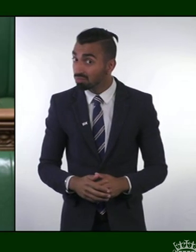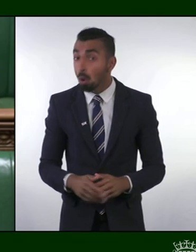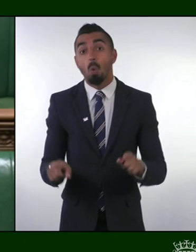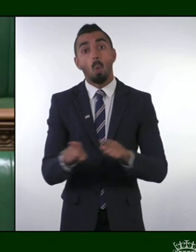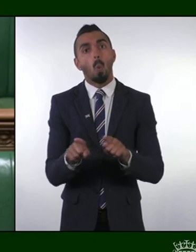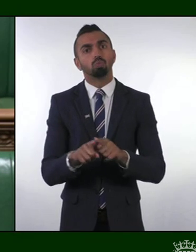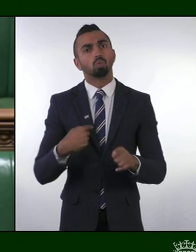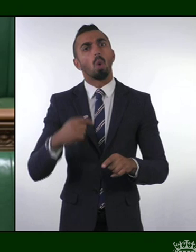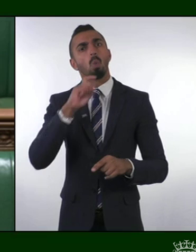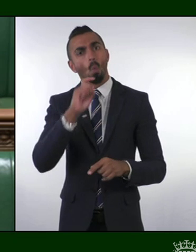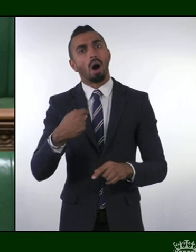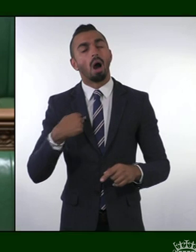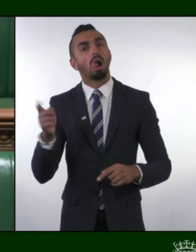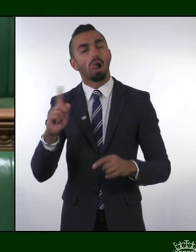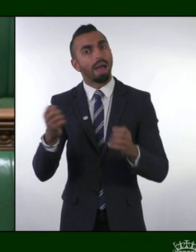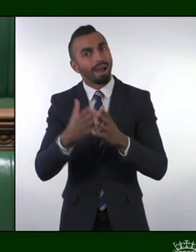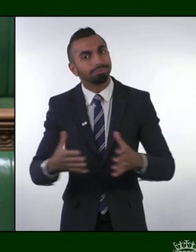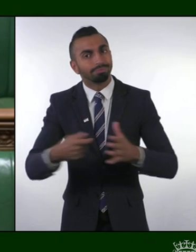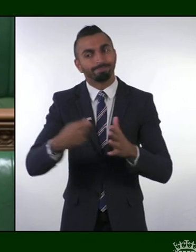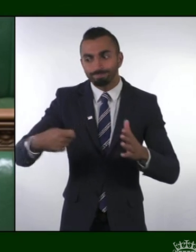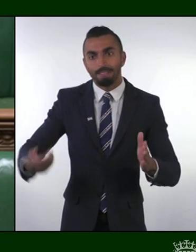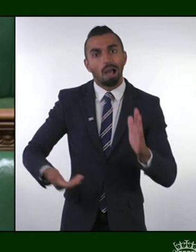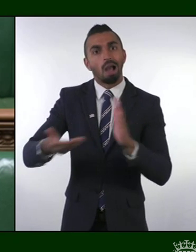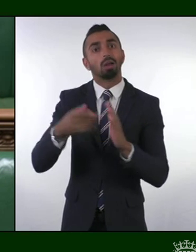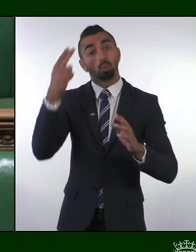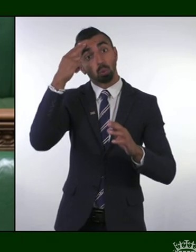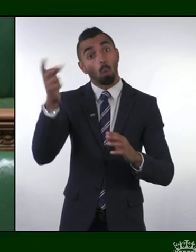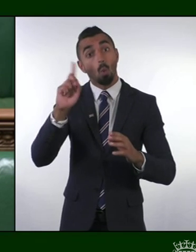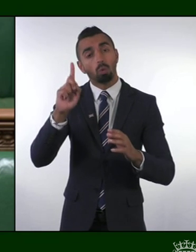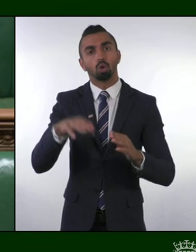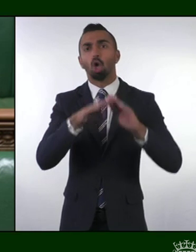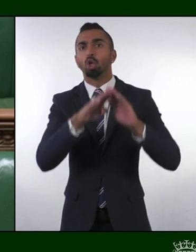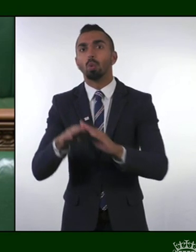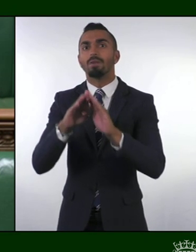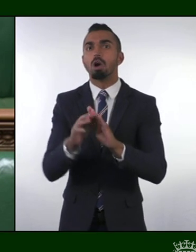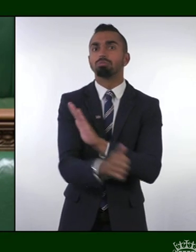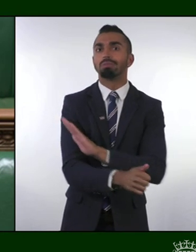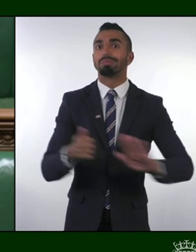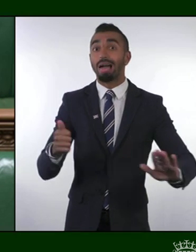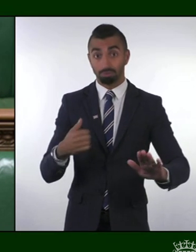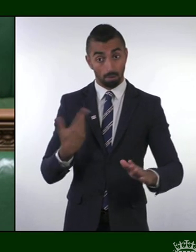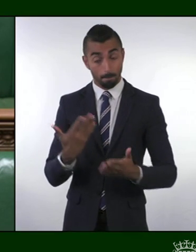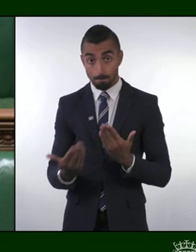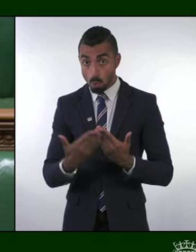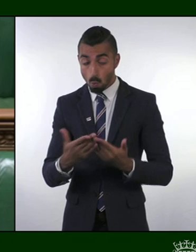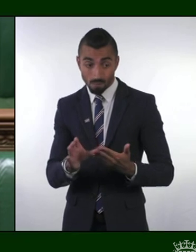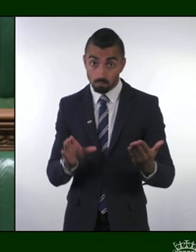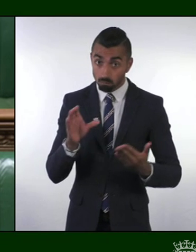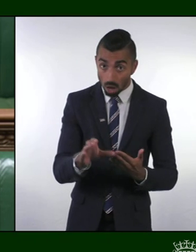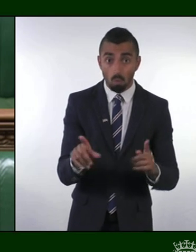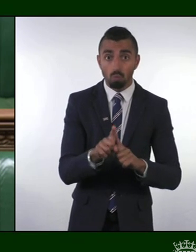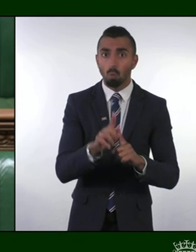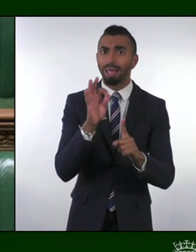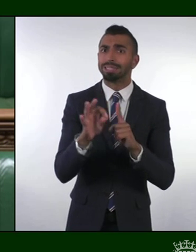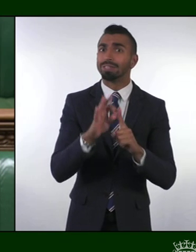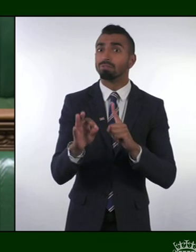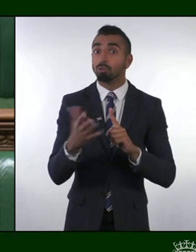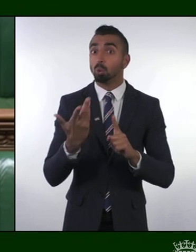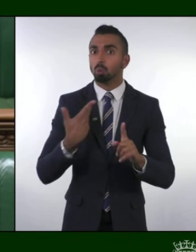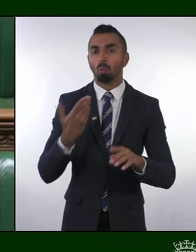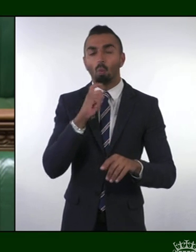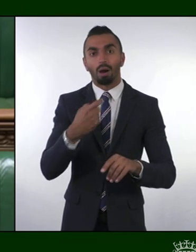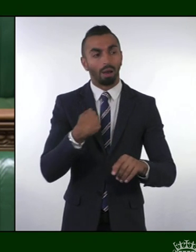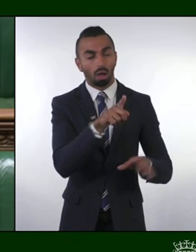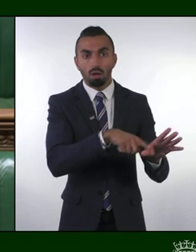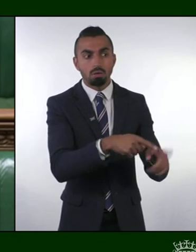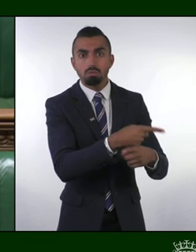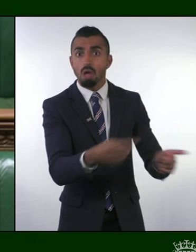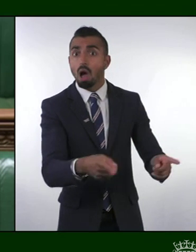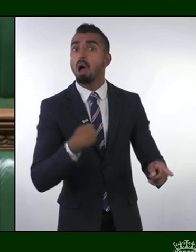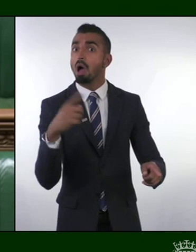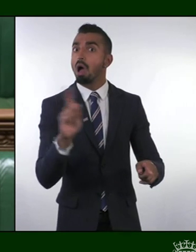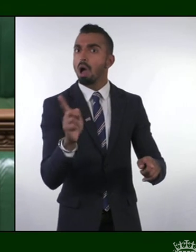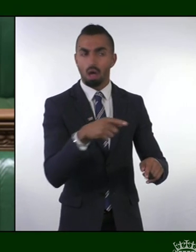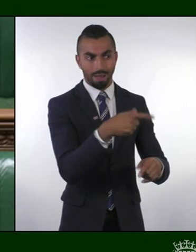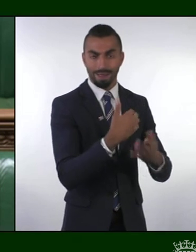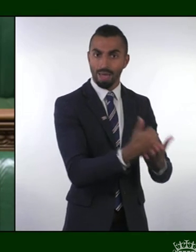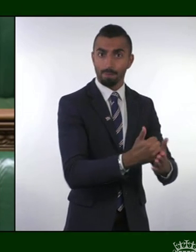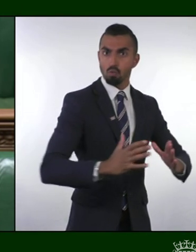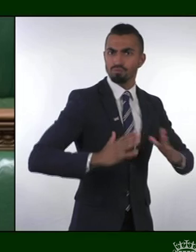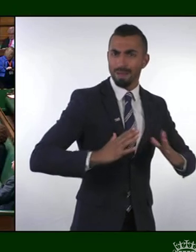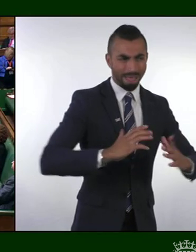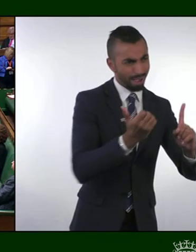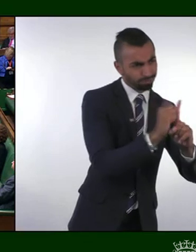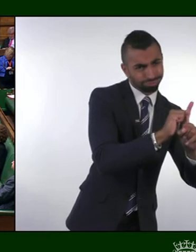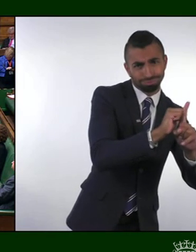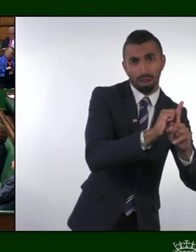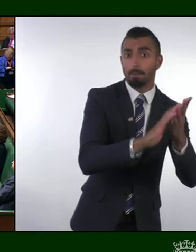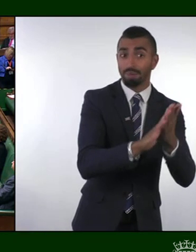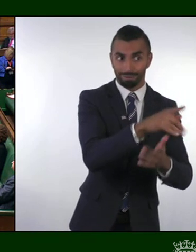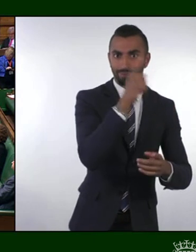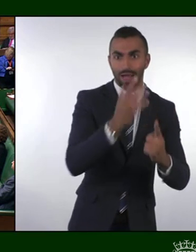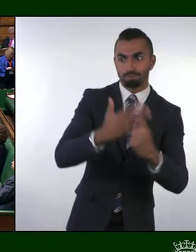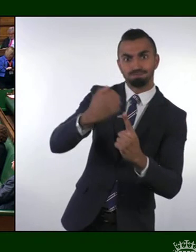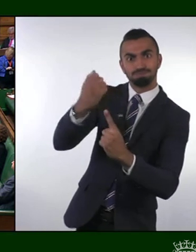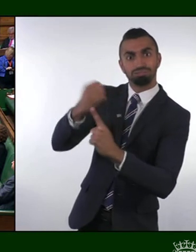Sector-based work academies provide training, work placements and a guaranteed job interview in high-demand sectors, and the evidence shows they work, so we will expand them, by tripling the number of places.